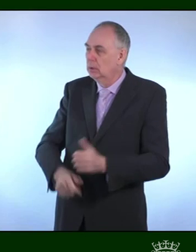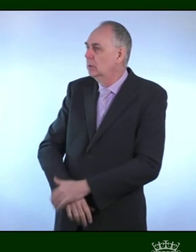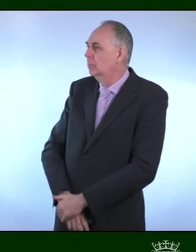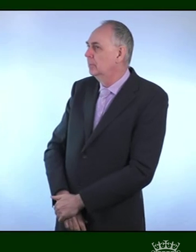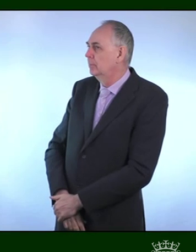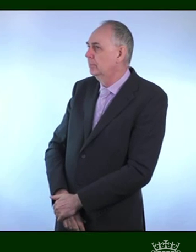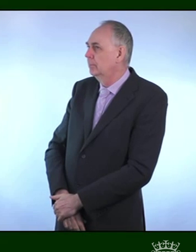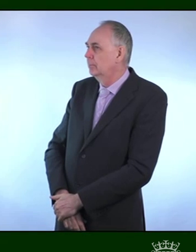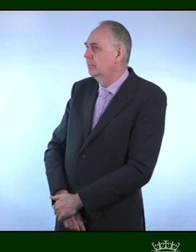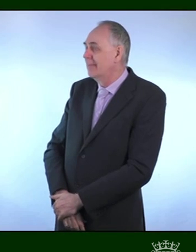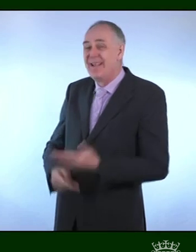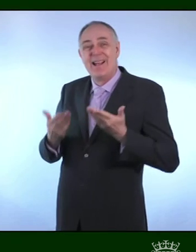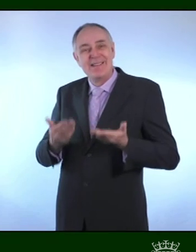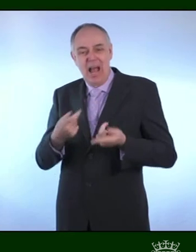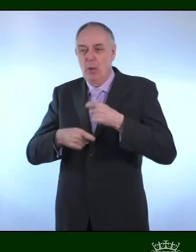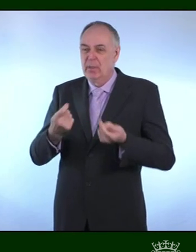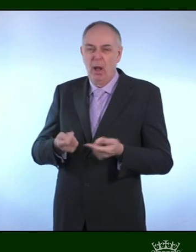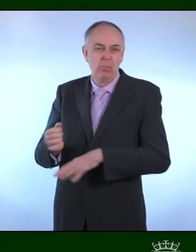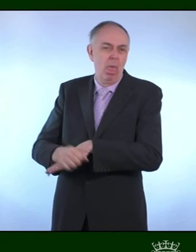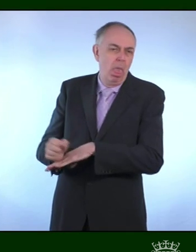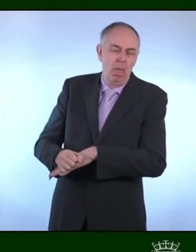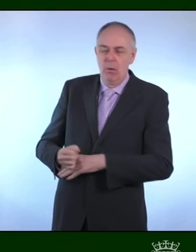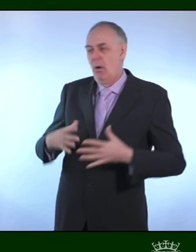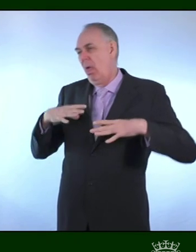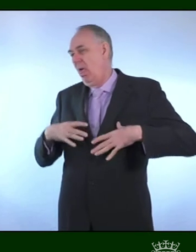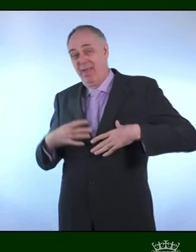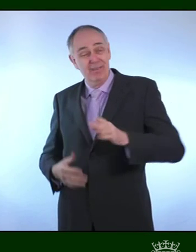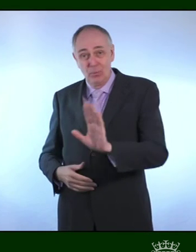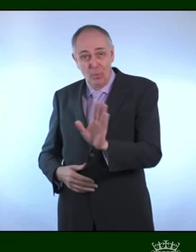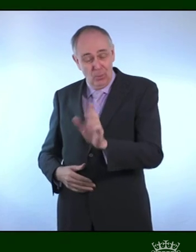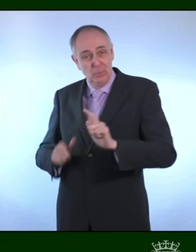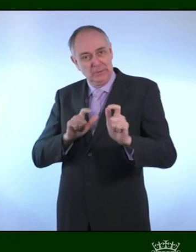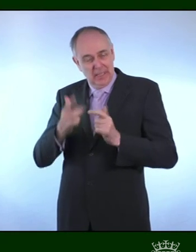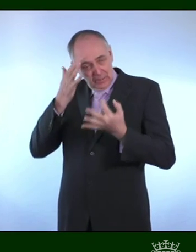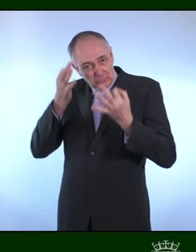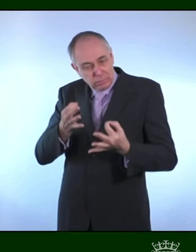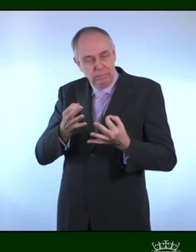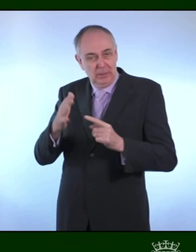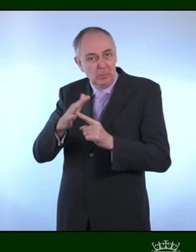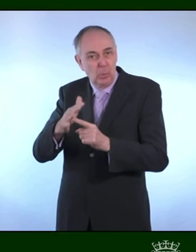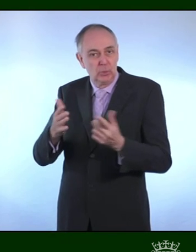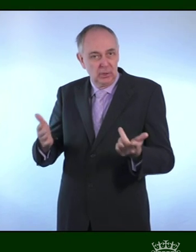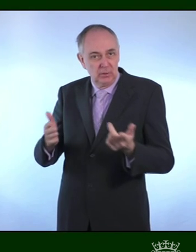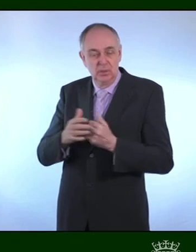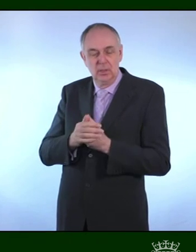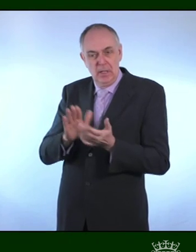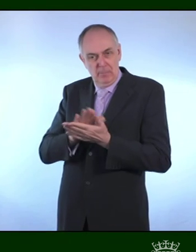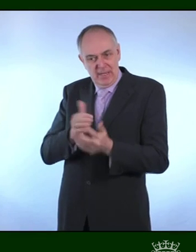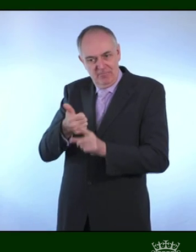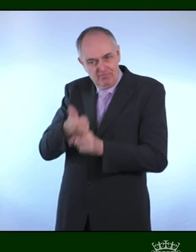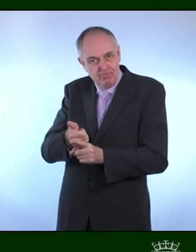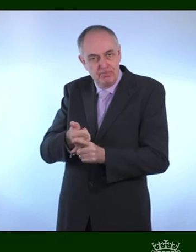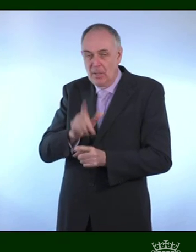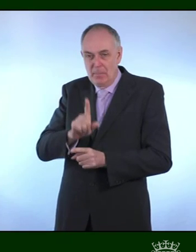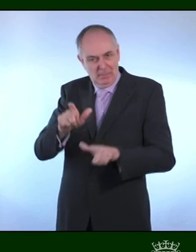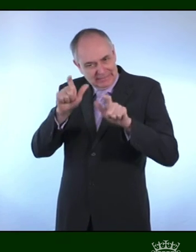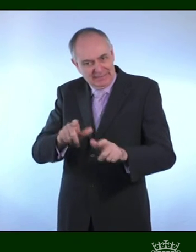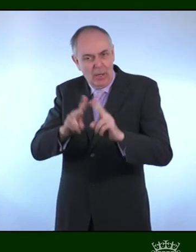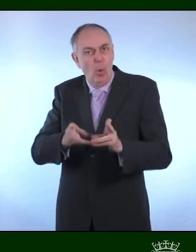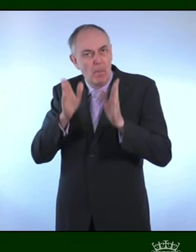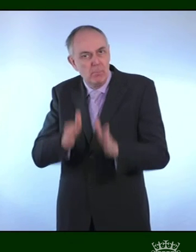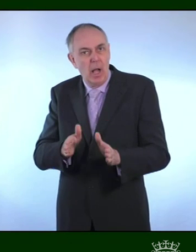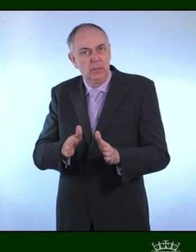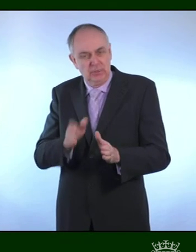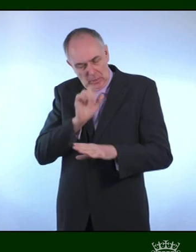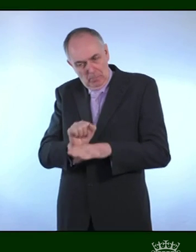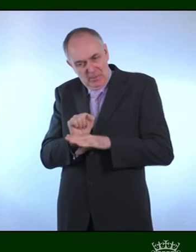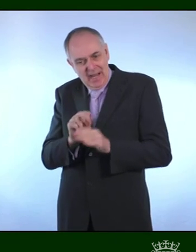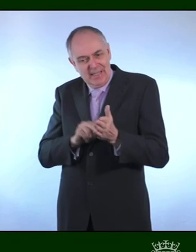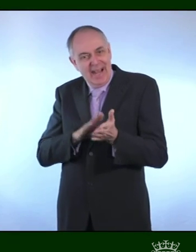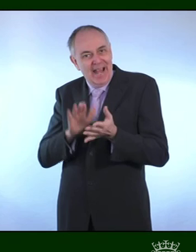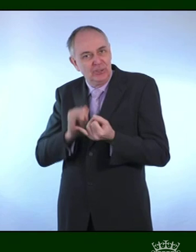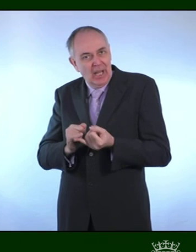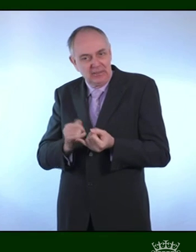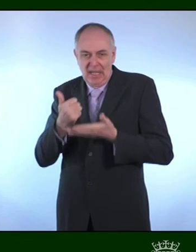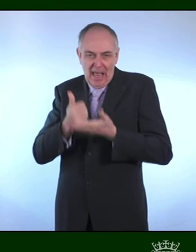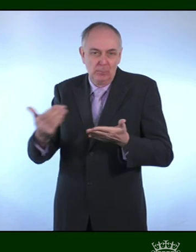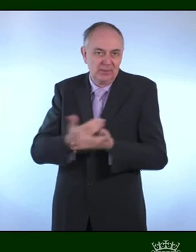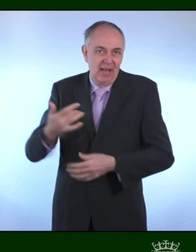No one can afford to be complacent at this time, and I applaud my right honourable Friend’s address to the nation on Monday, which reinforced the need for us to stay at home and protect our NHS in order to save lives.